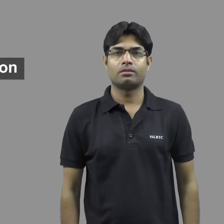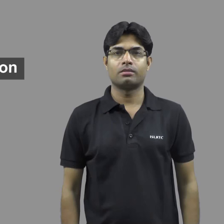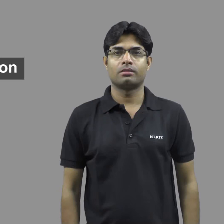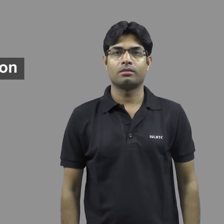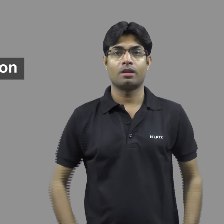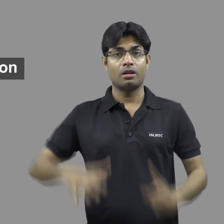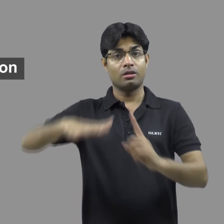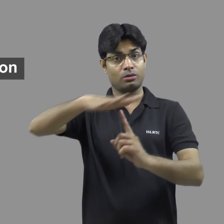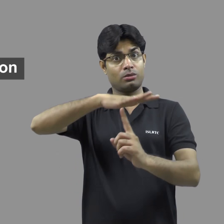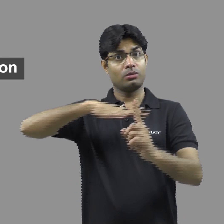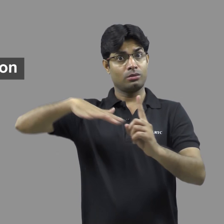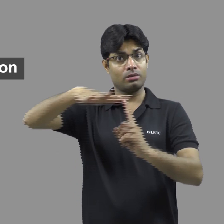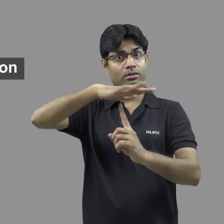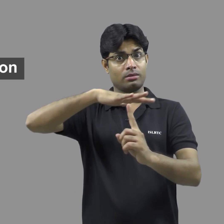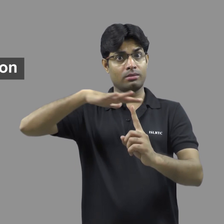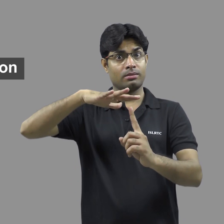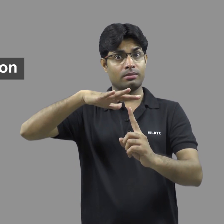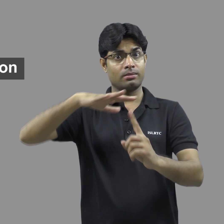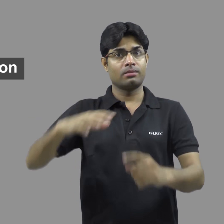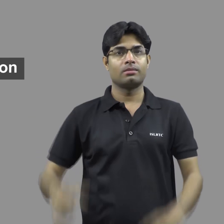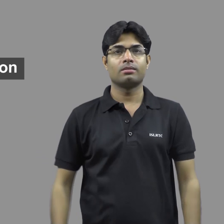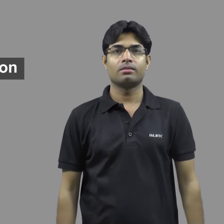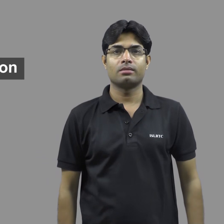Situation